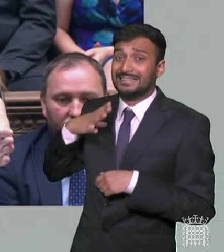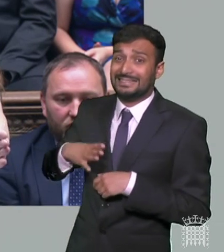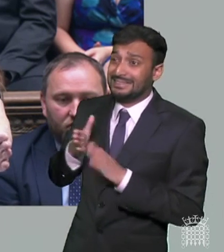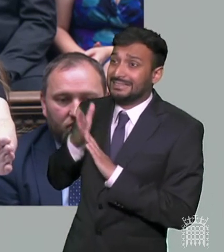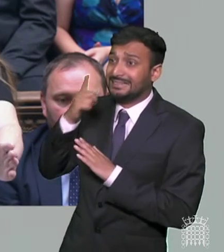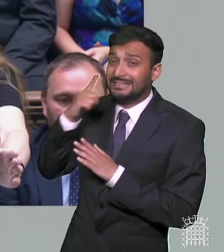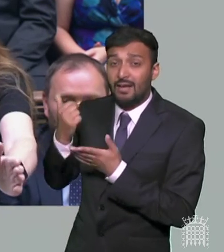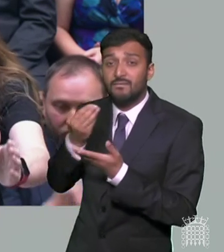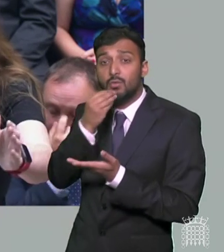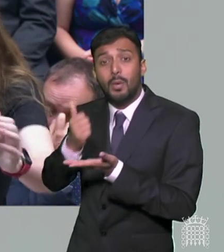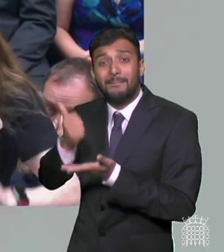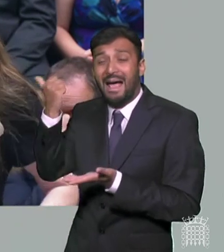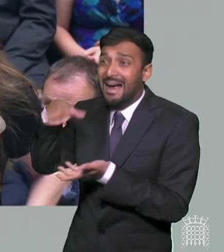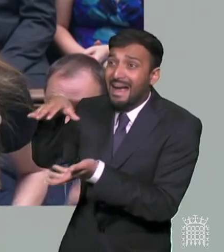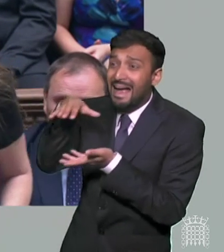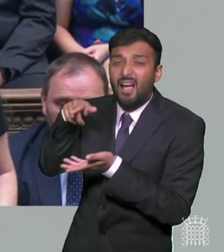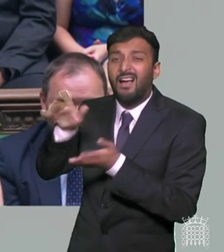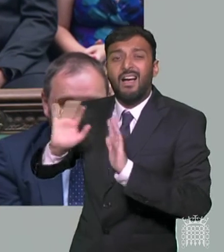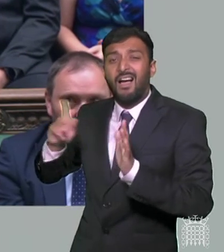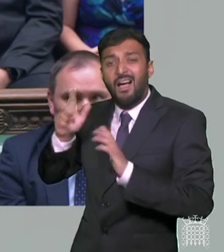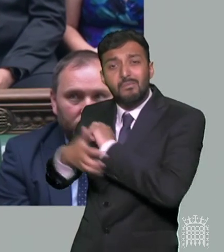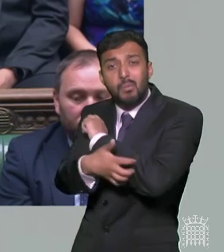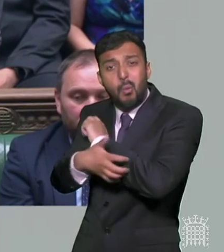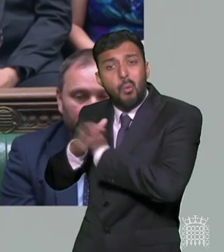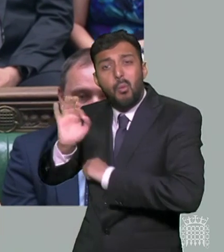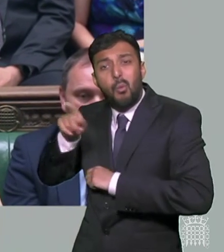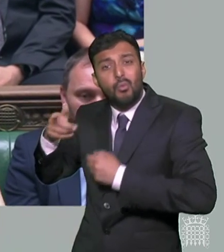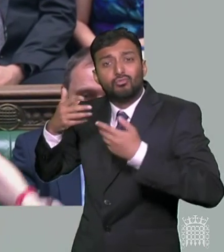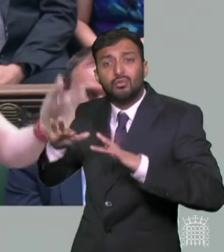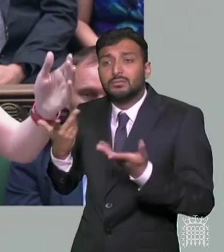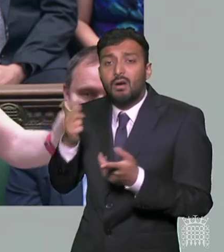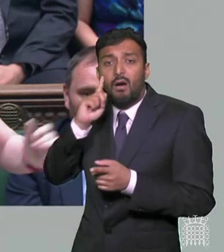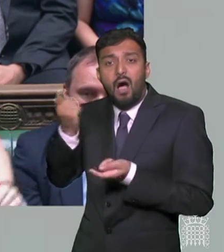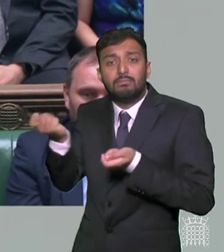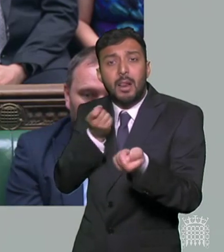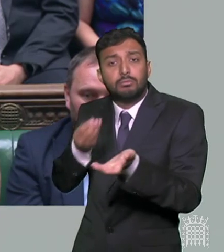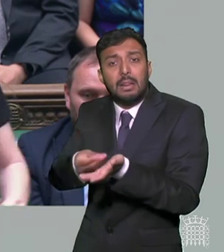He does not; he has spent more than £1 million in nine months on private jets.